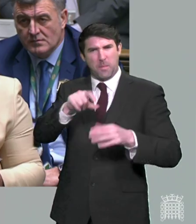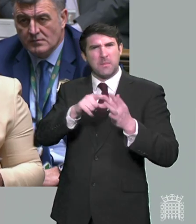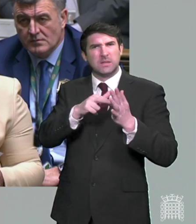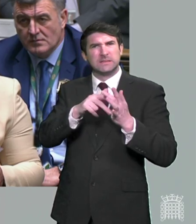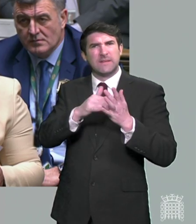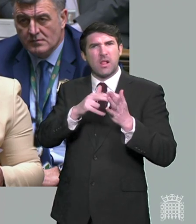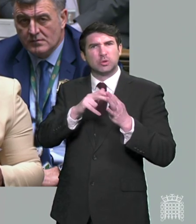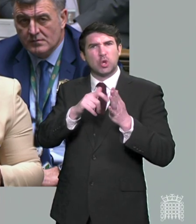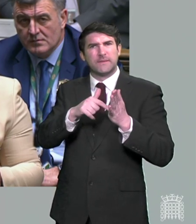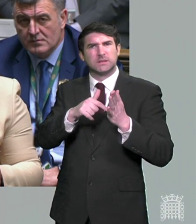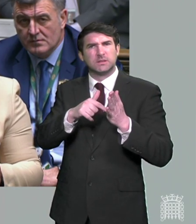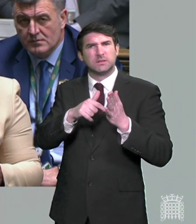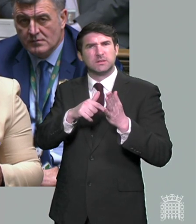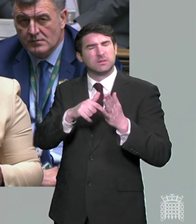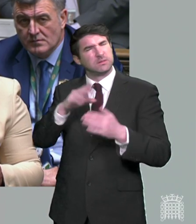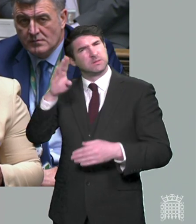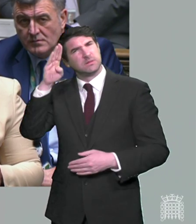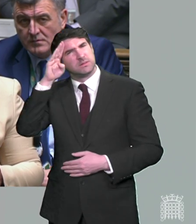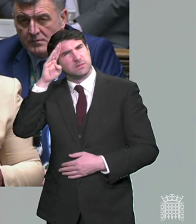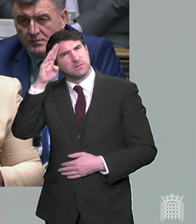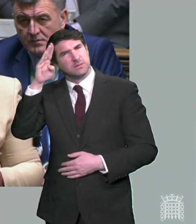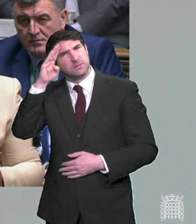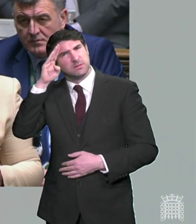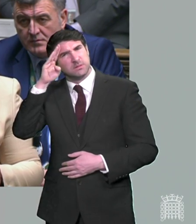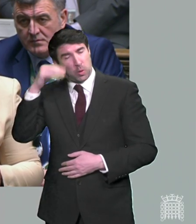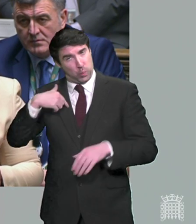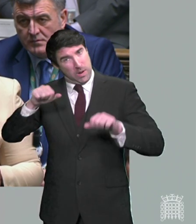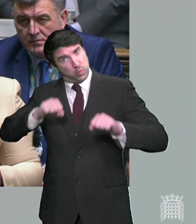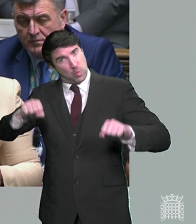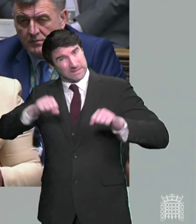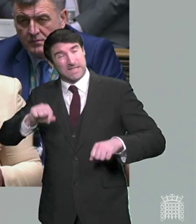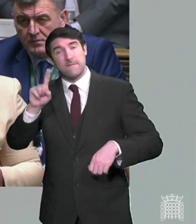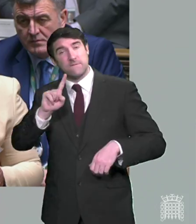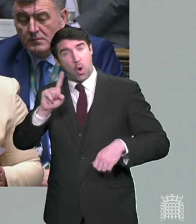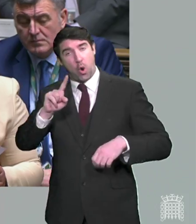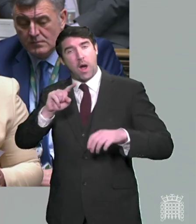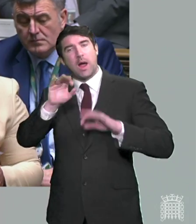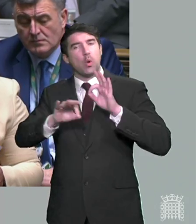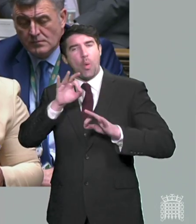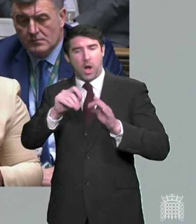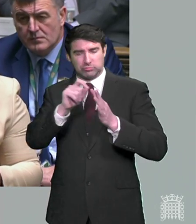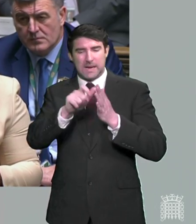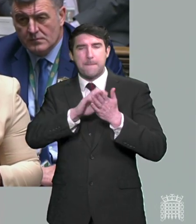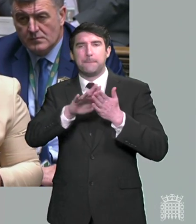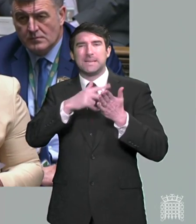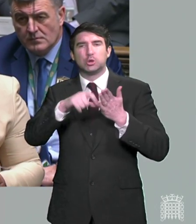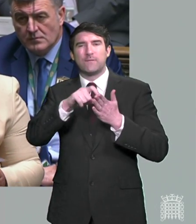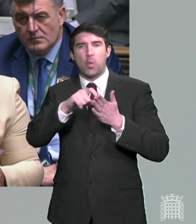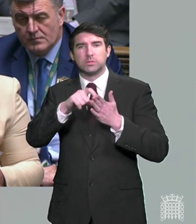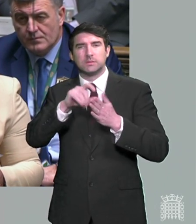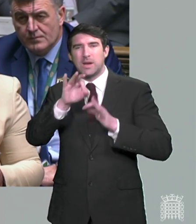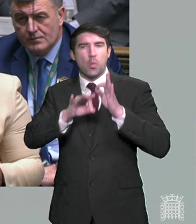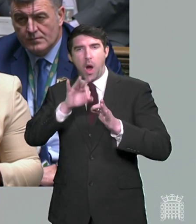This is happening at the same time as we await the report of the Pitchford inquiry into the questionable state surveillance of campaigns such as the Stephen Lawrence campaign.